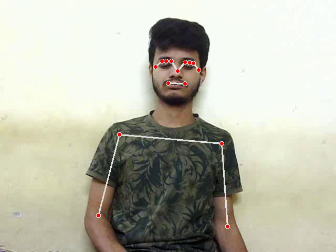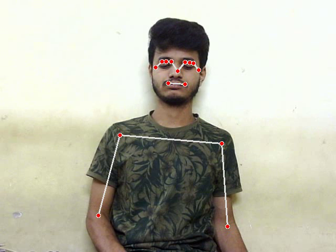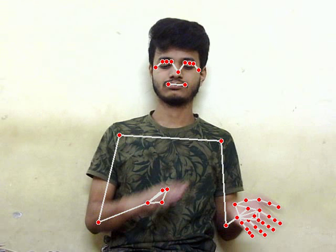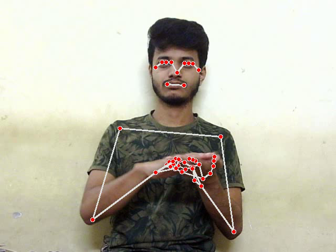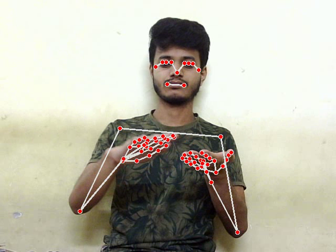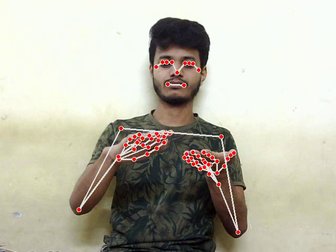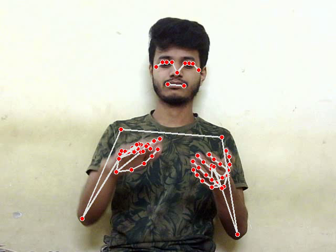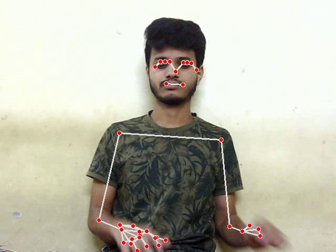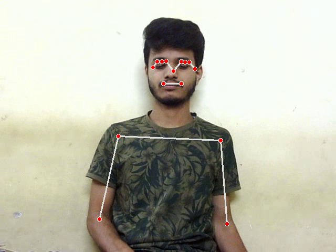nice